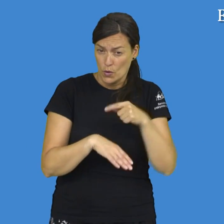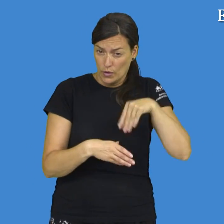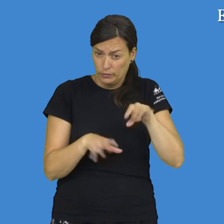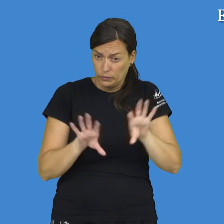dentro